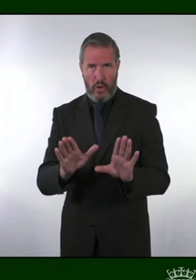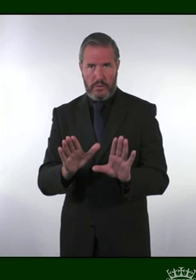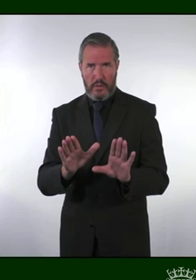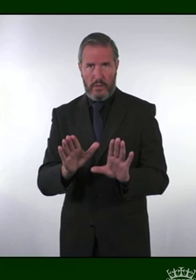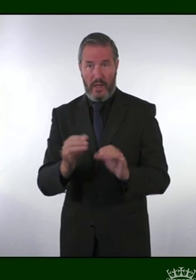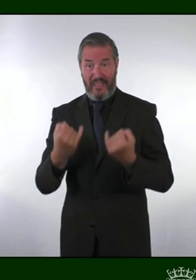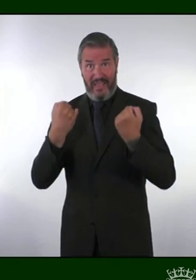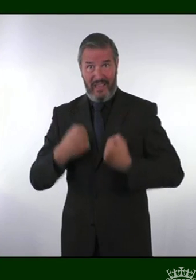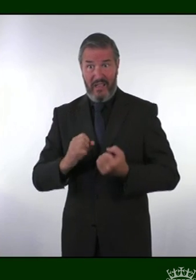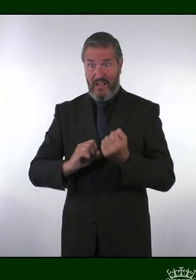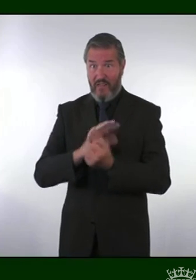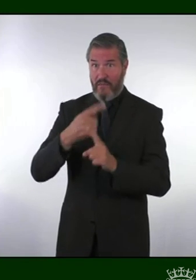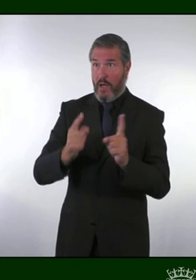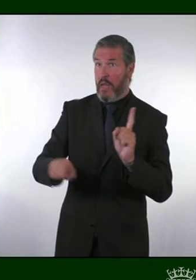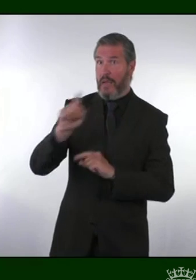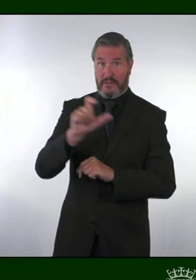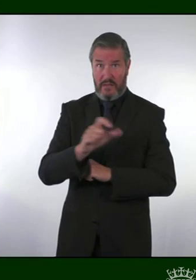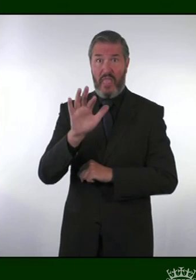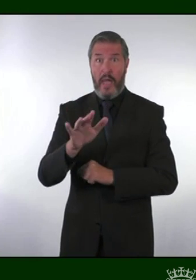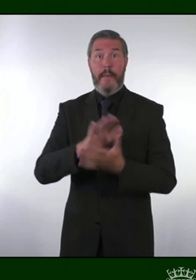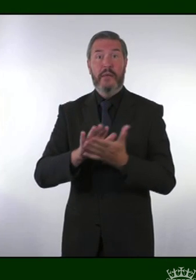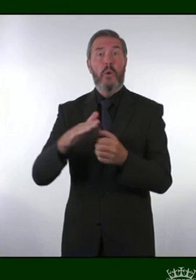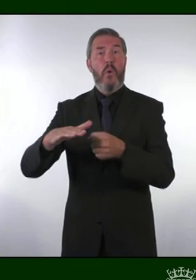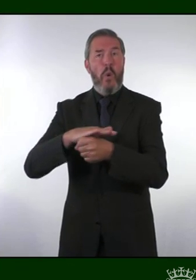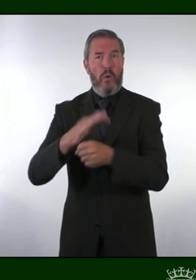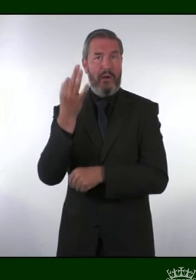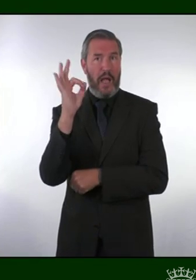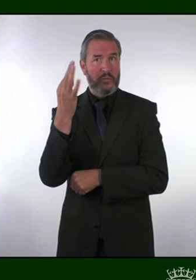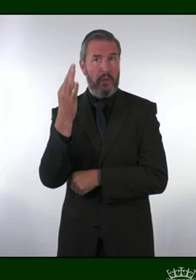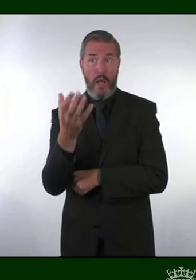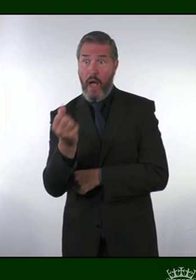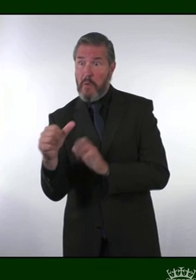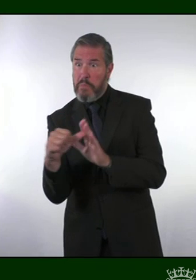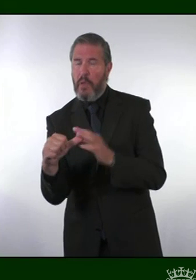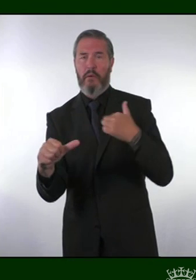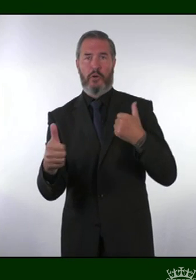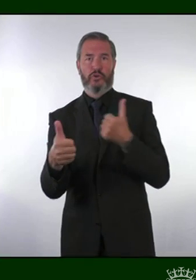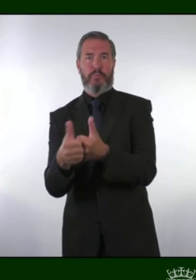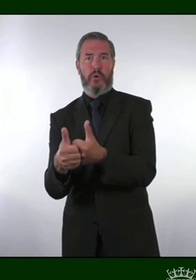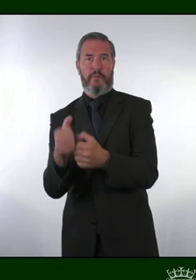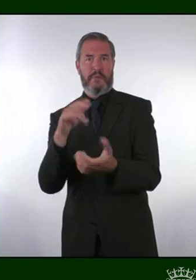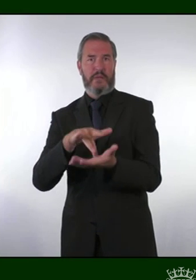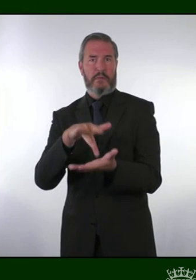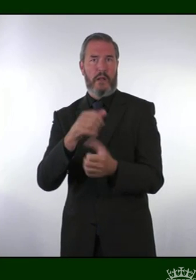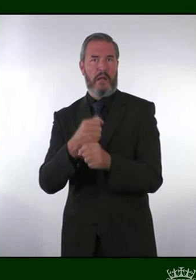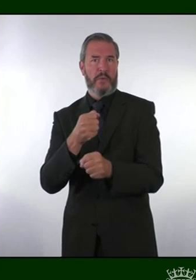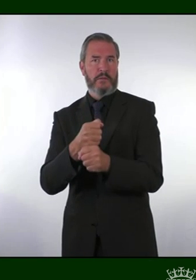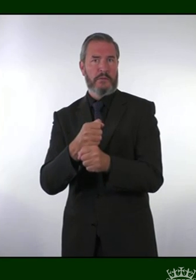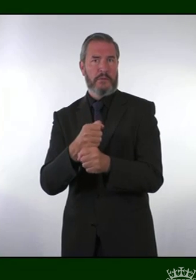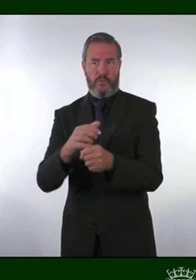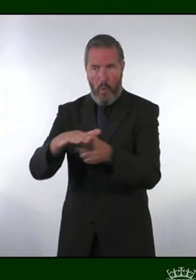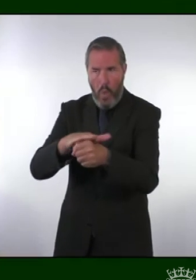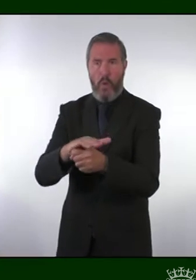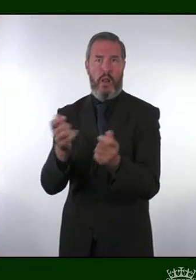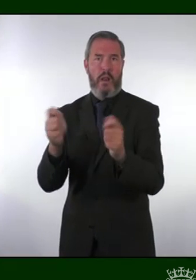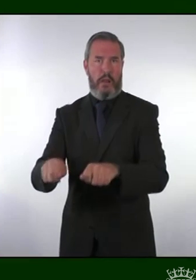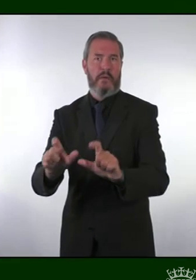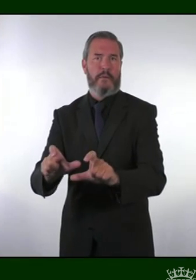We have to remain extremely vigilant, and local councils will be supported in doing their vital work in implementing local lockdowns.